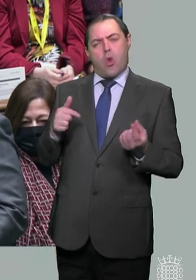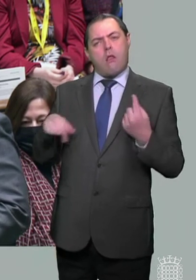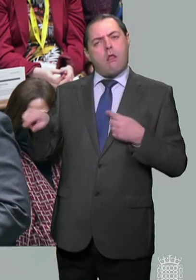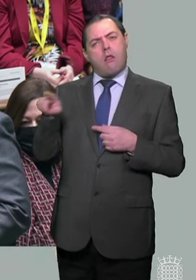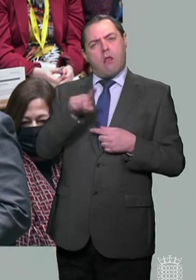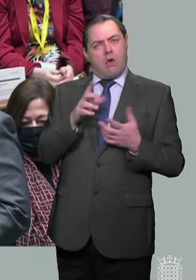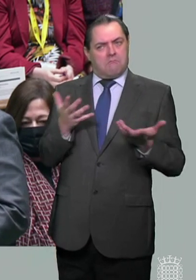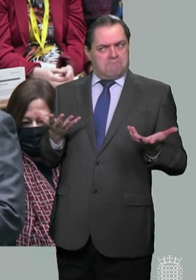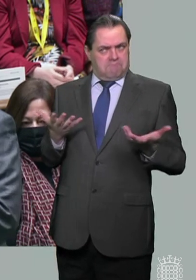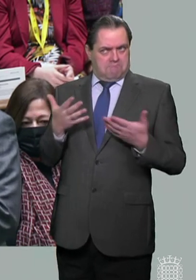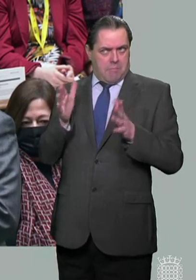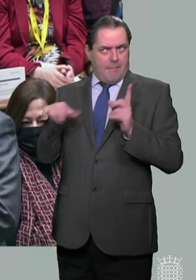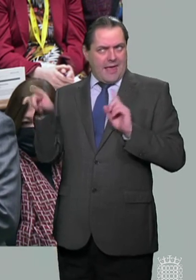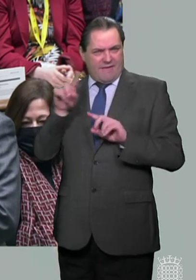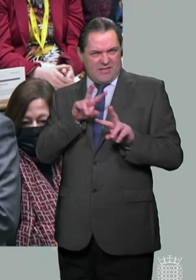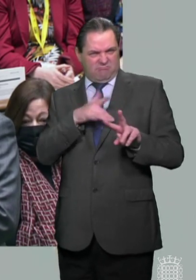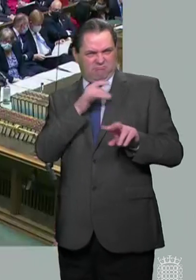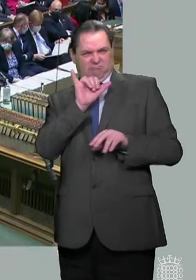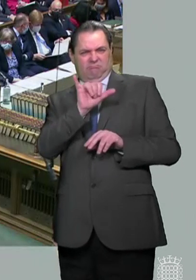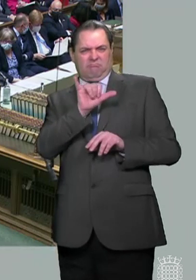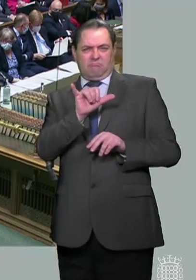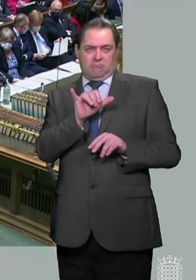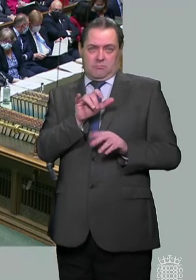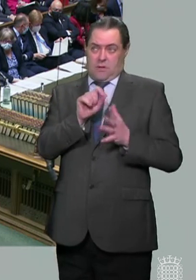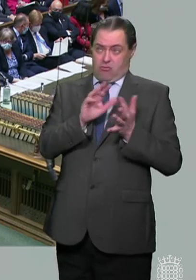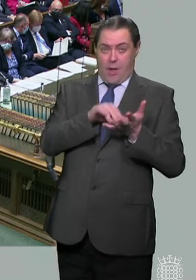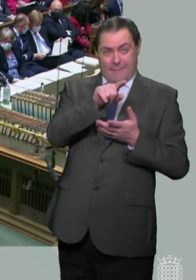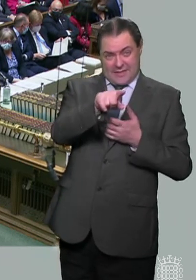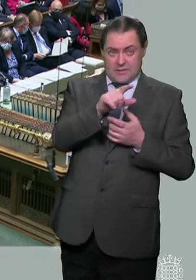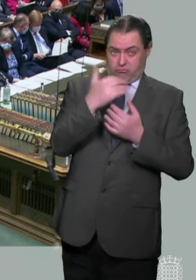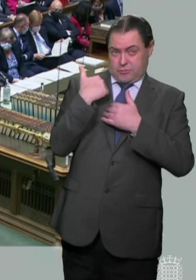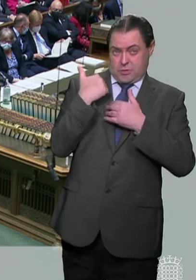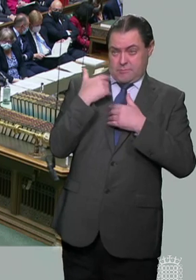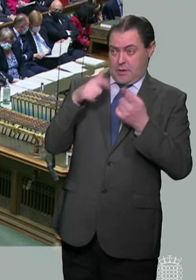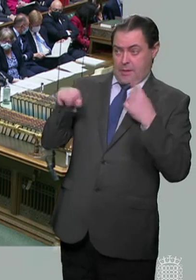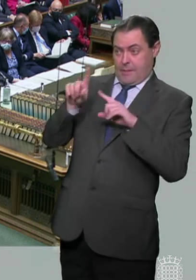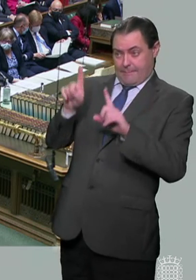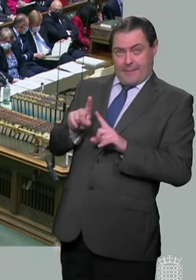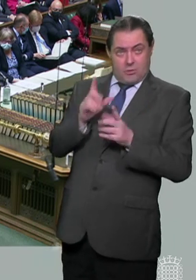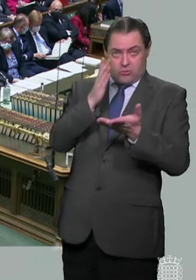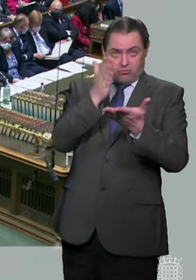The Prime Minister is responsible for losing the trust of the people.